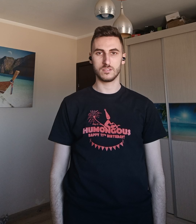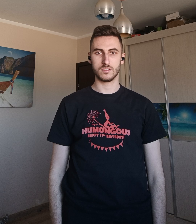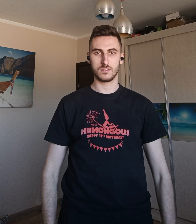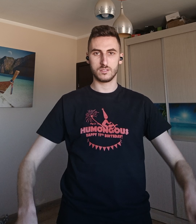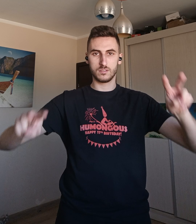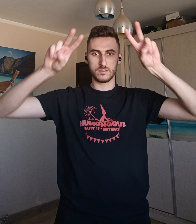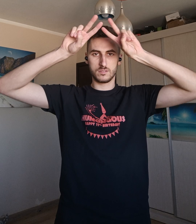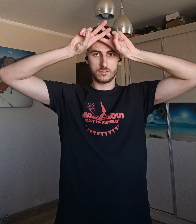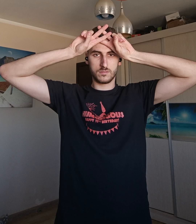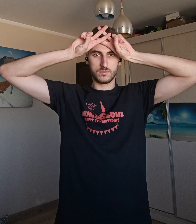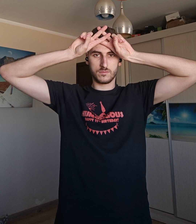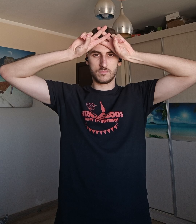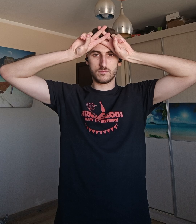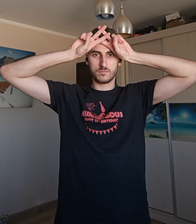אחות מקצוע